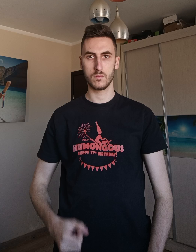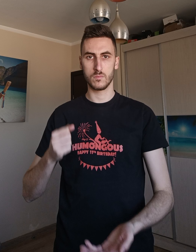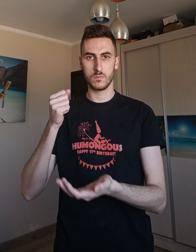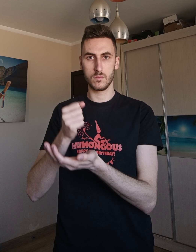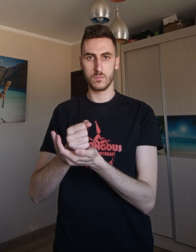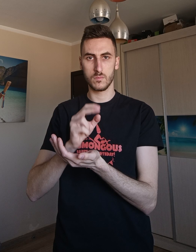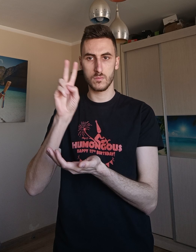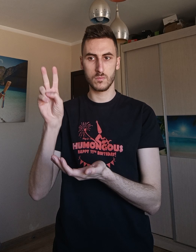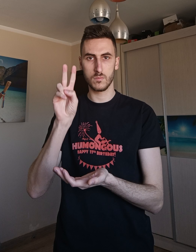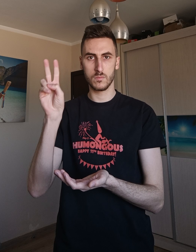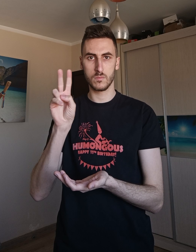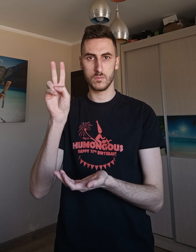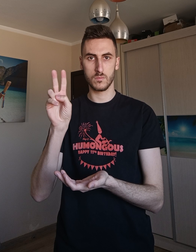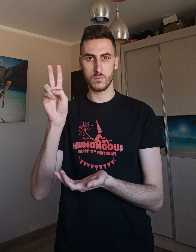תעודת זהות